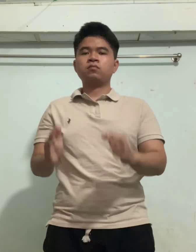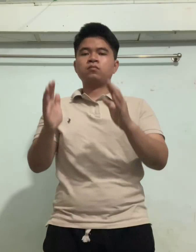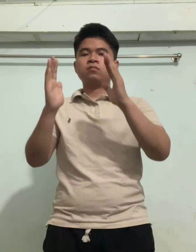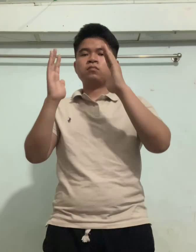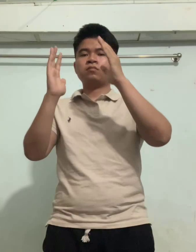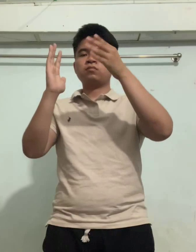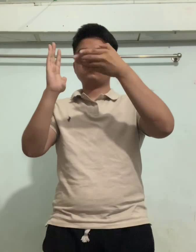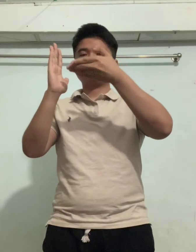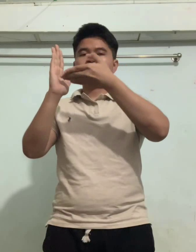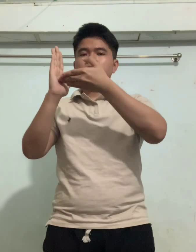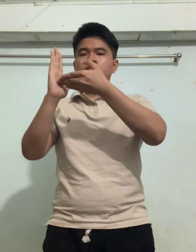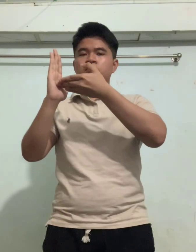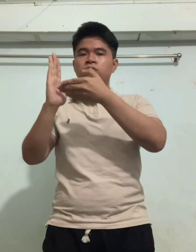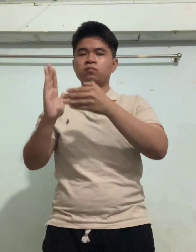gioi thieu